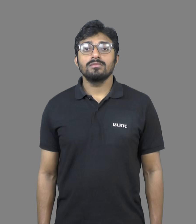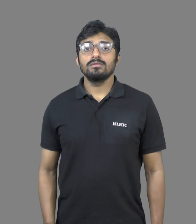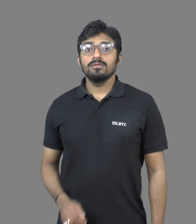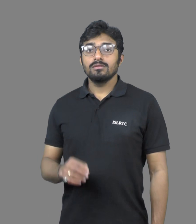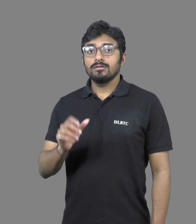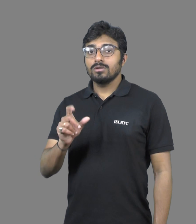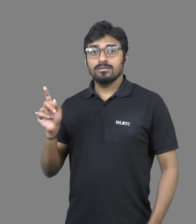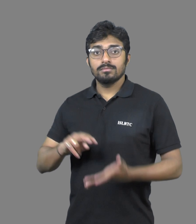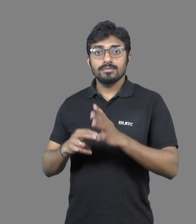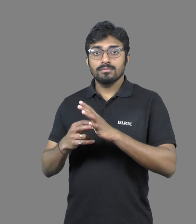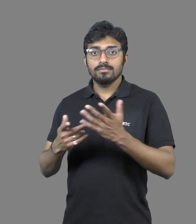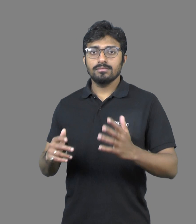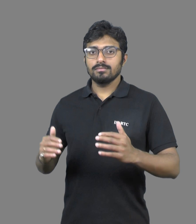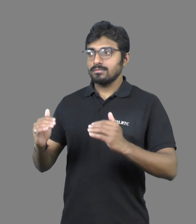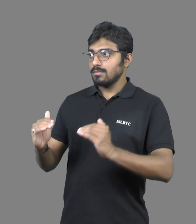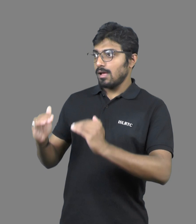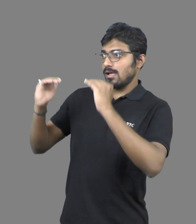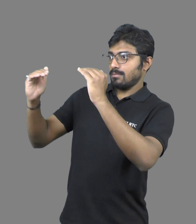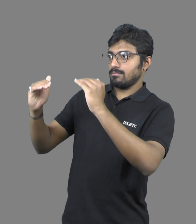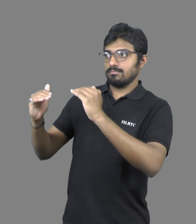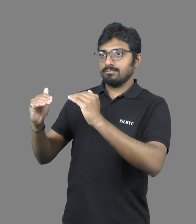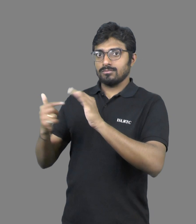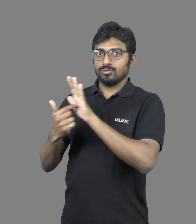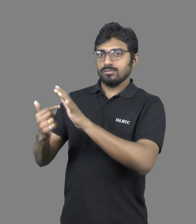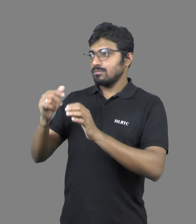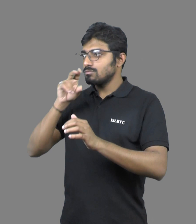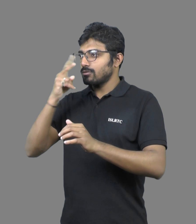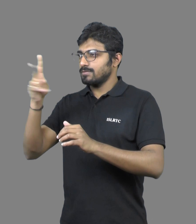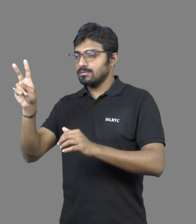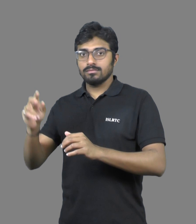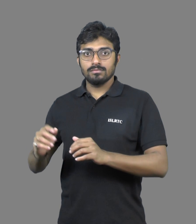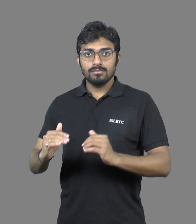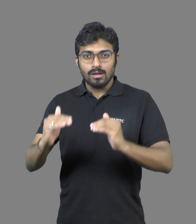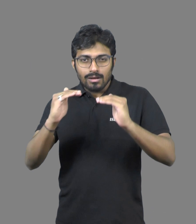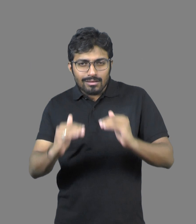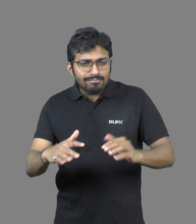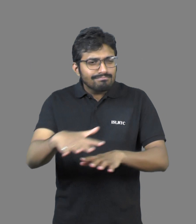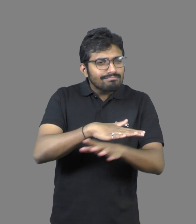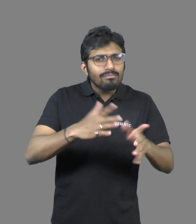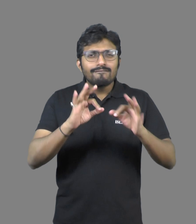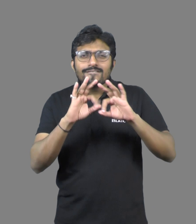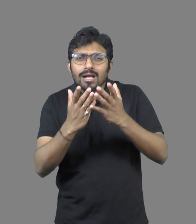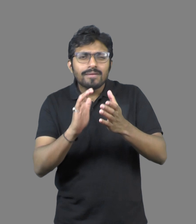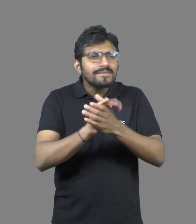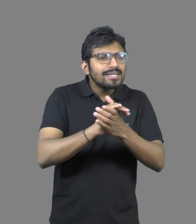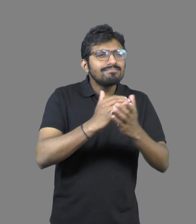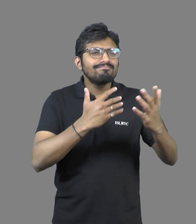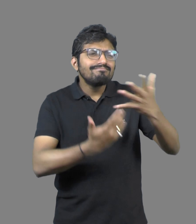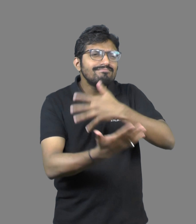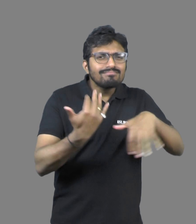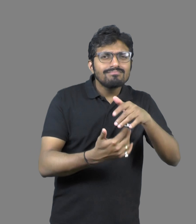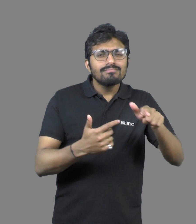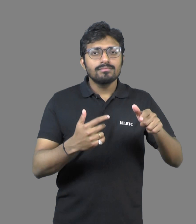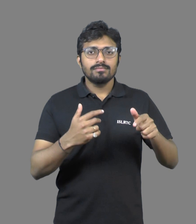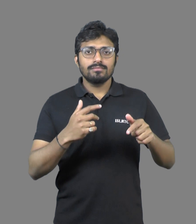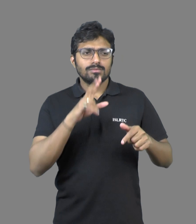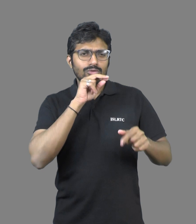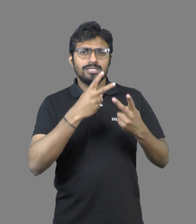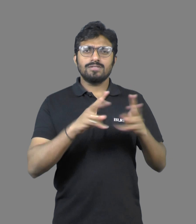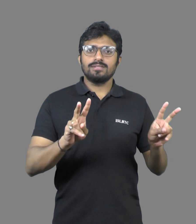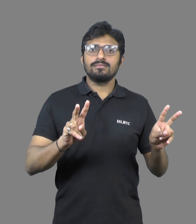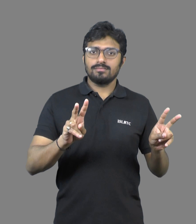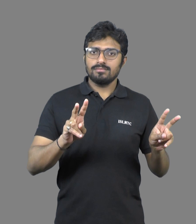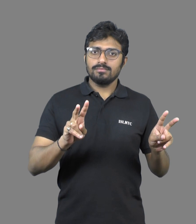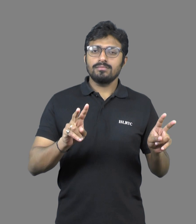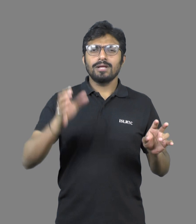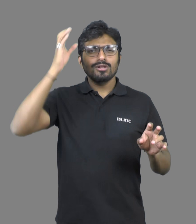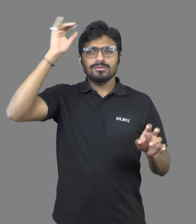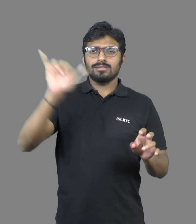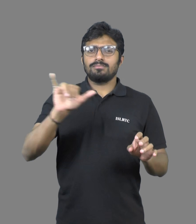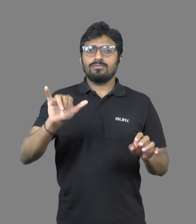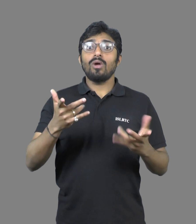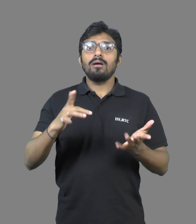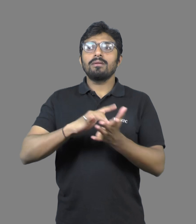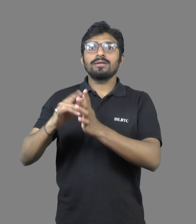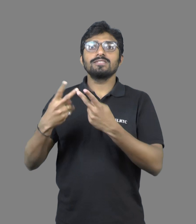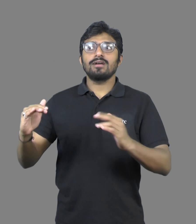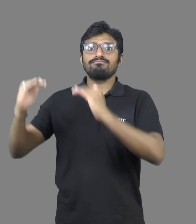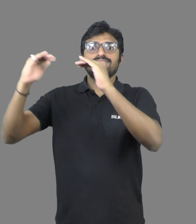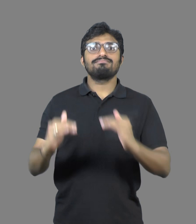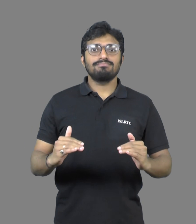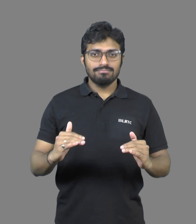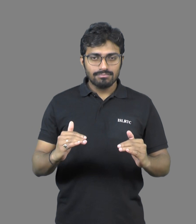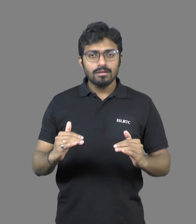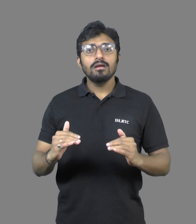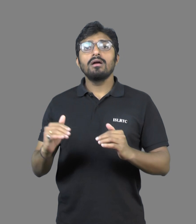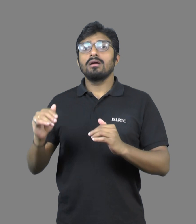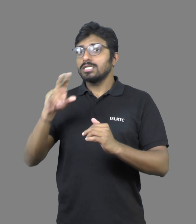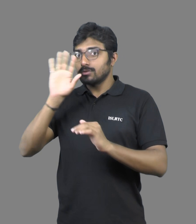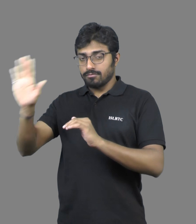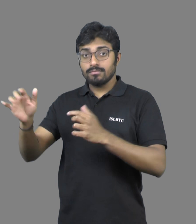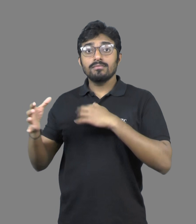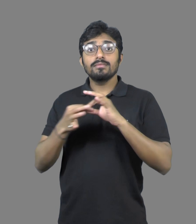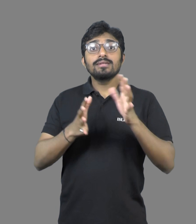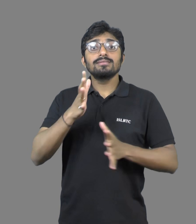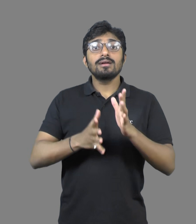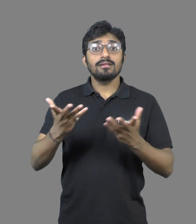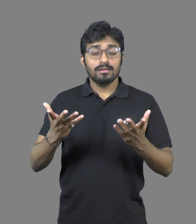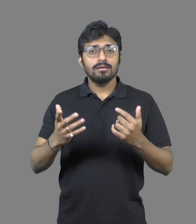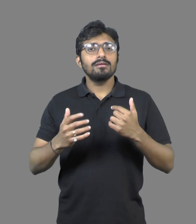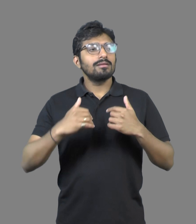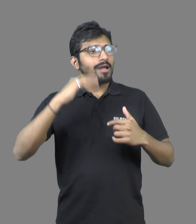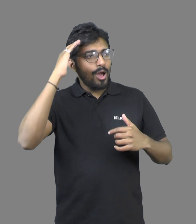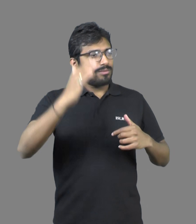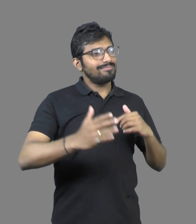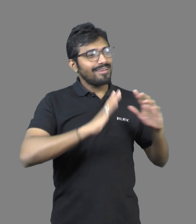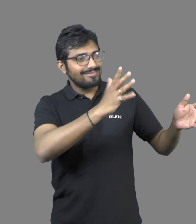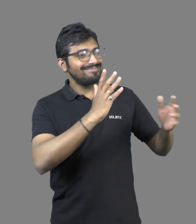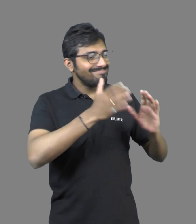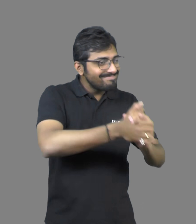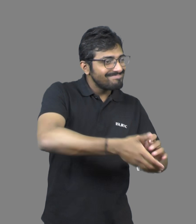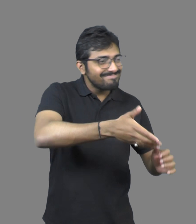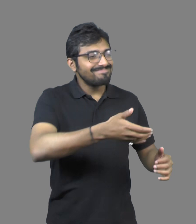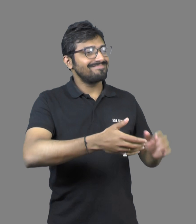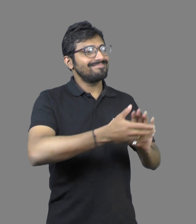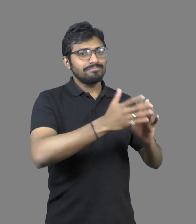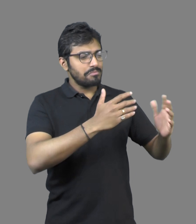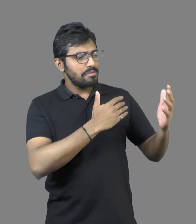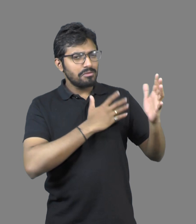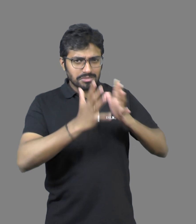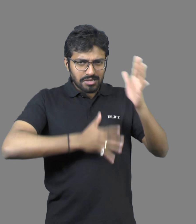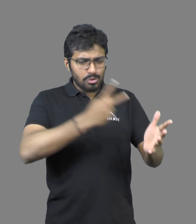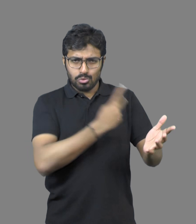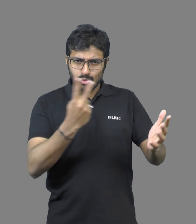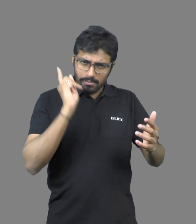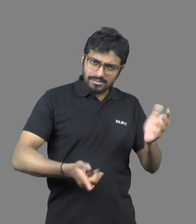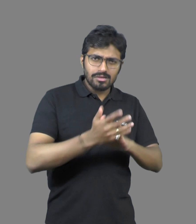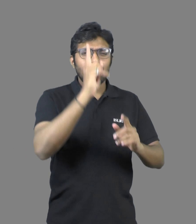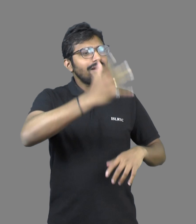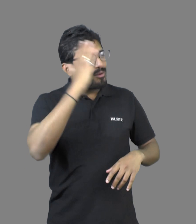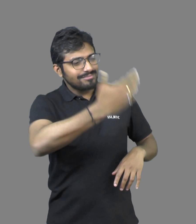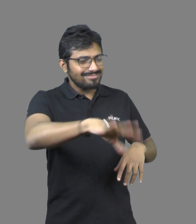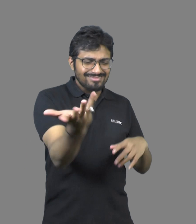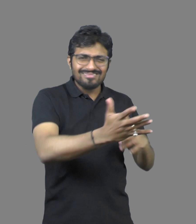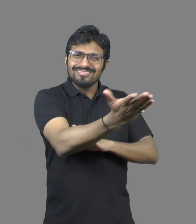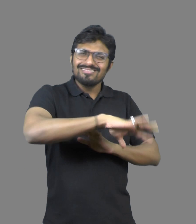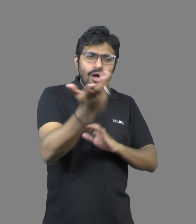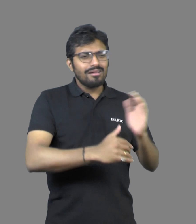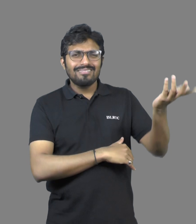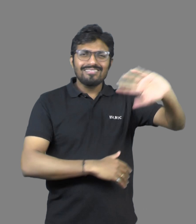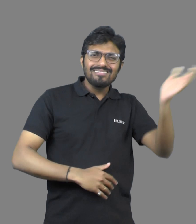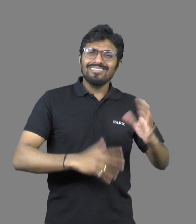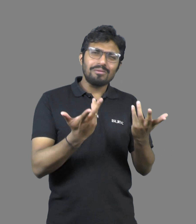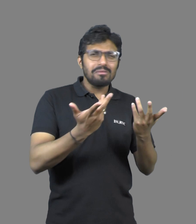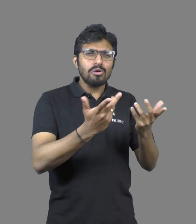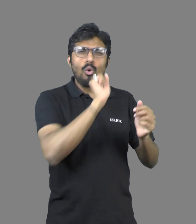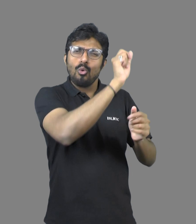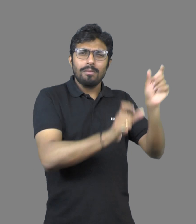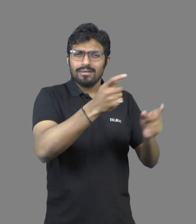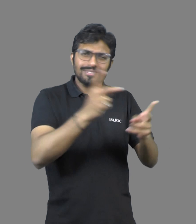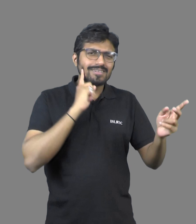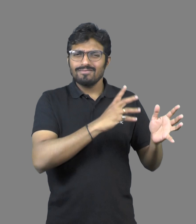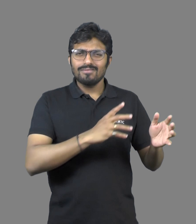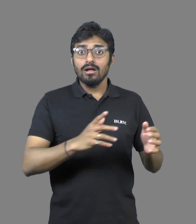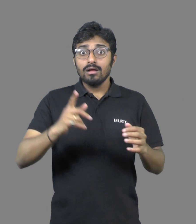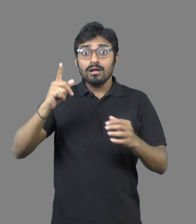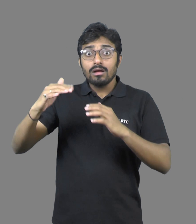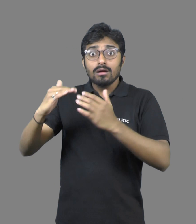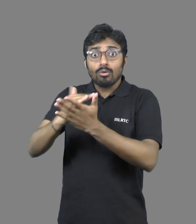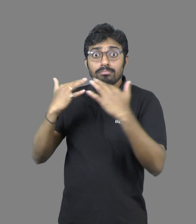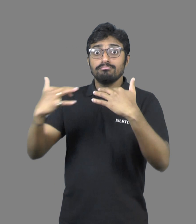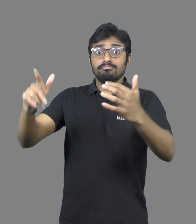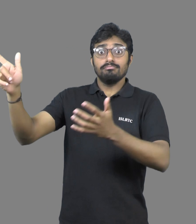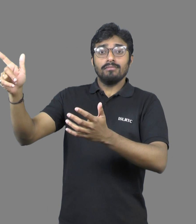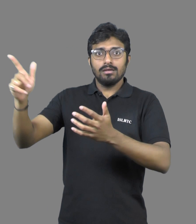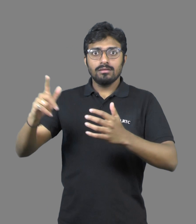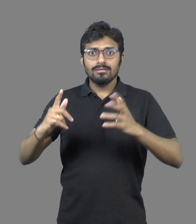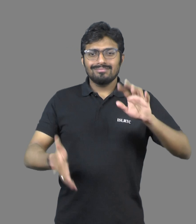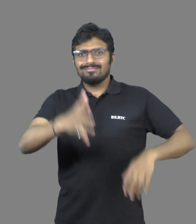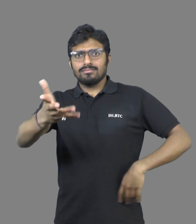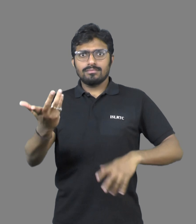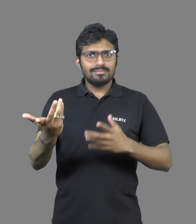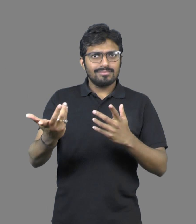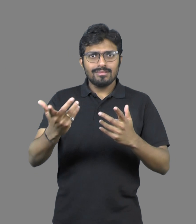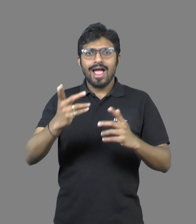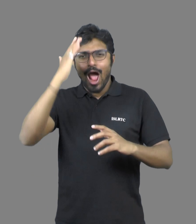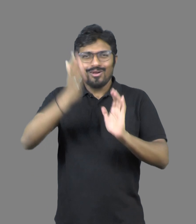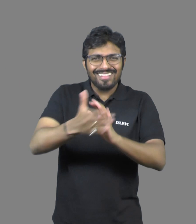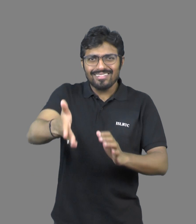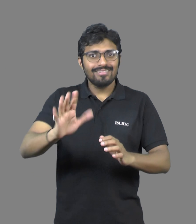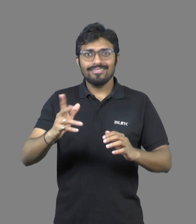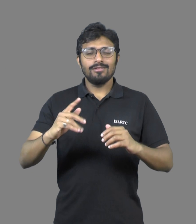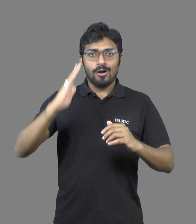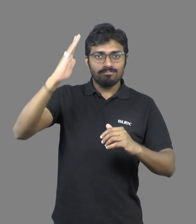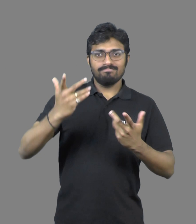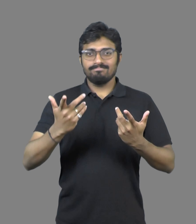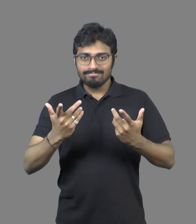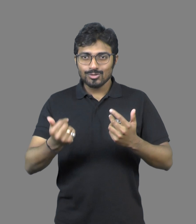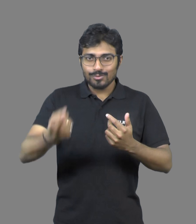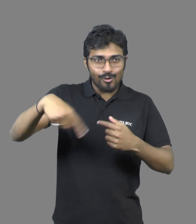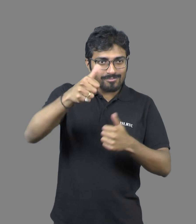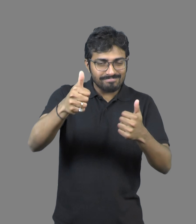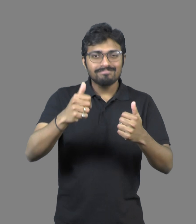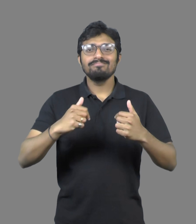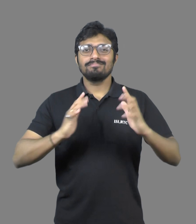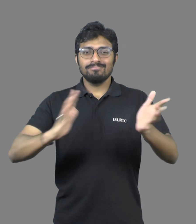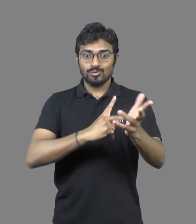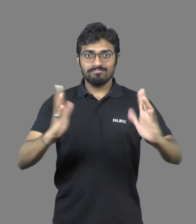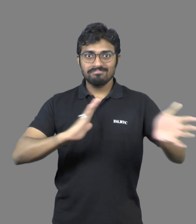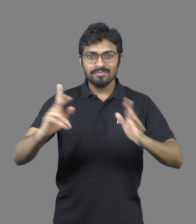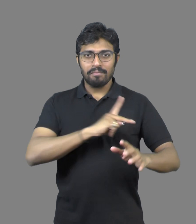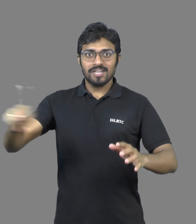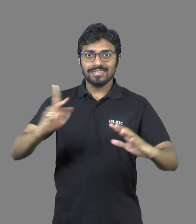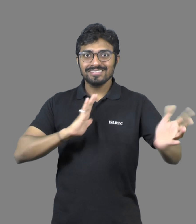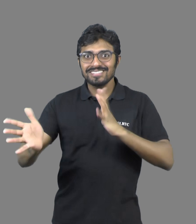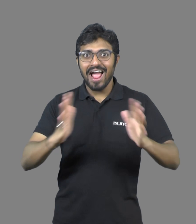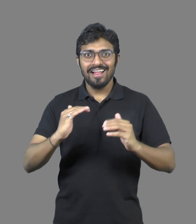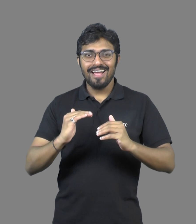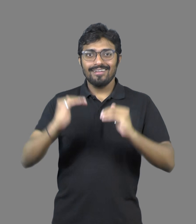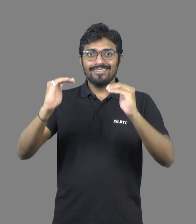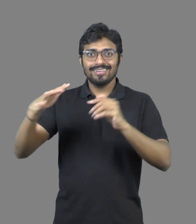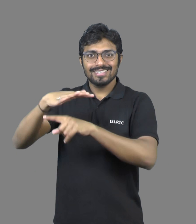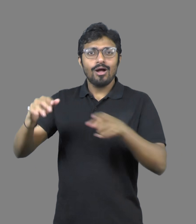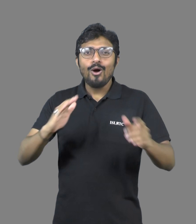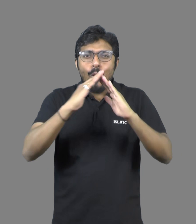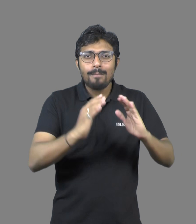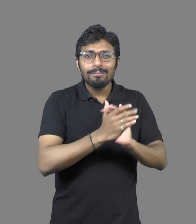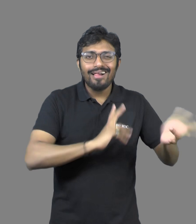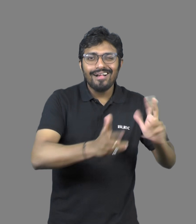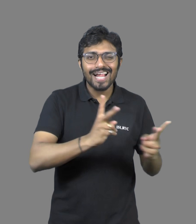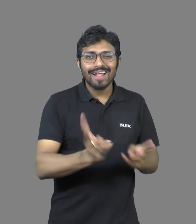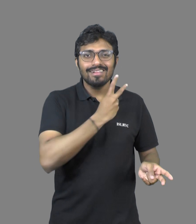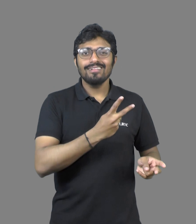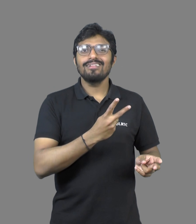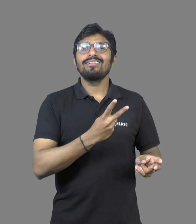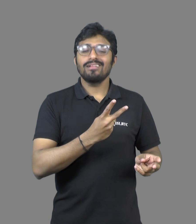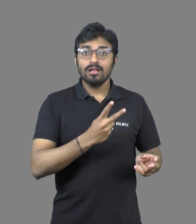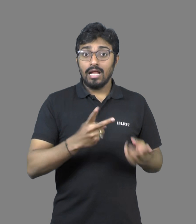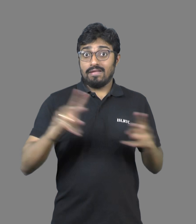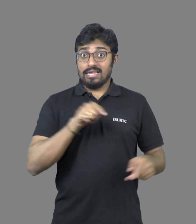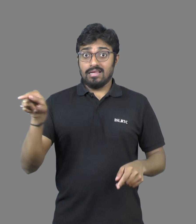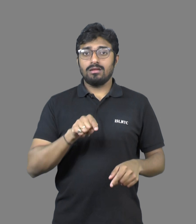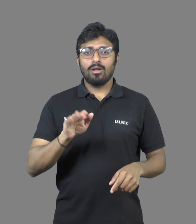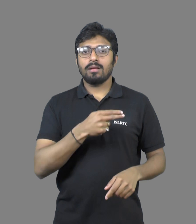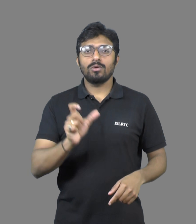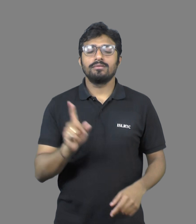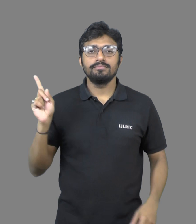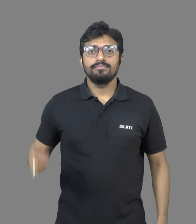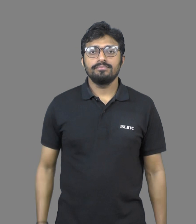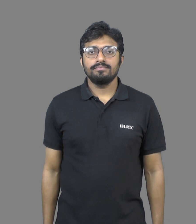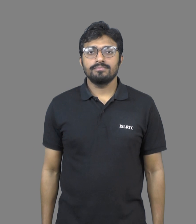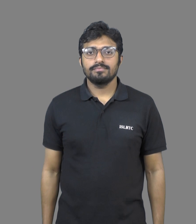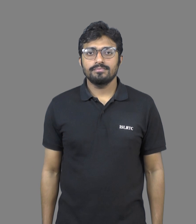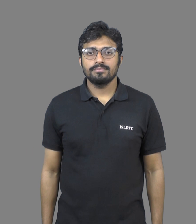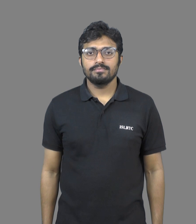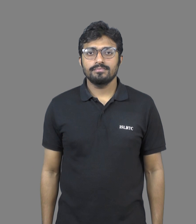Style Register